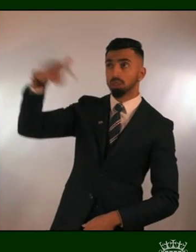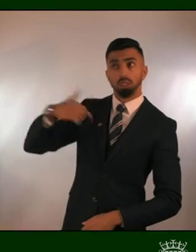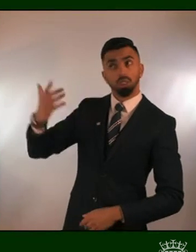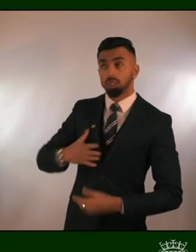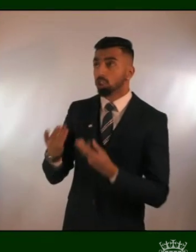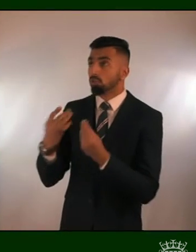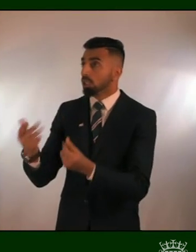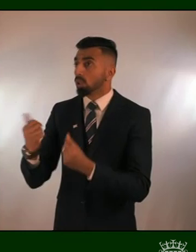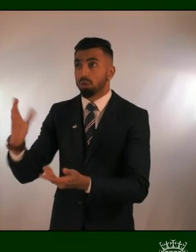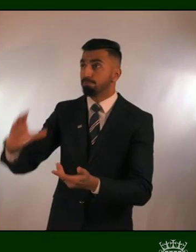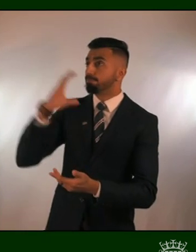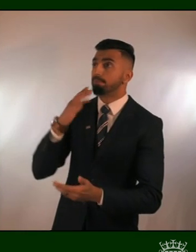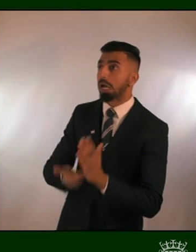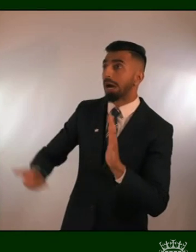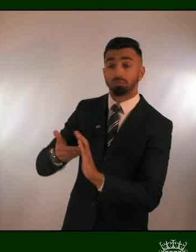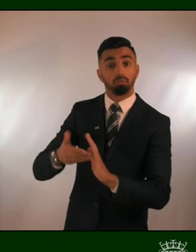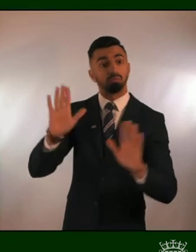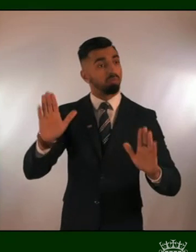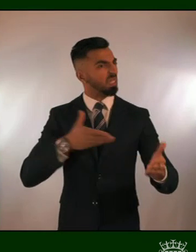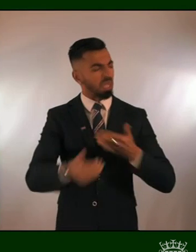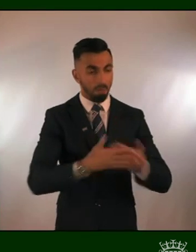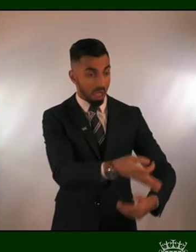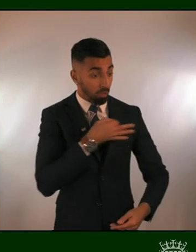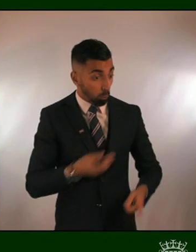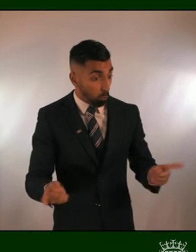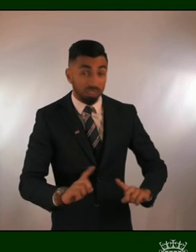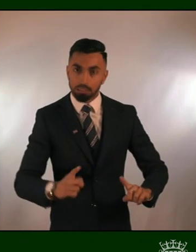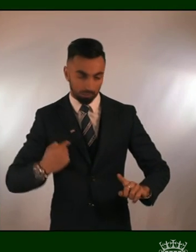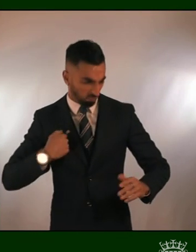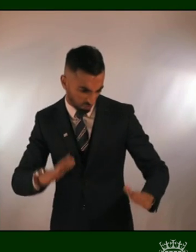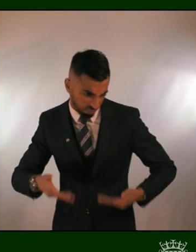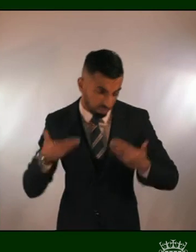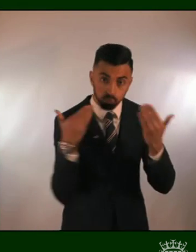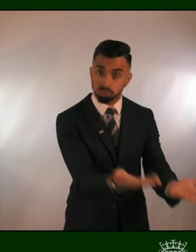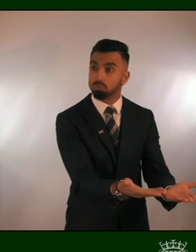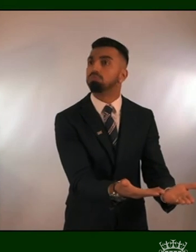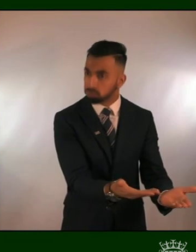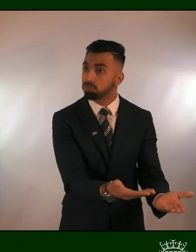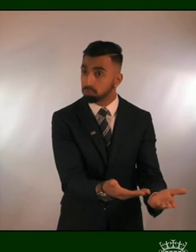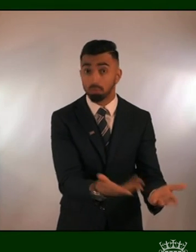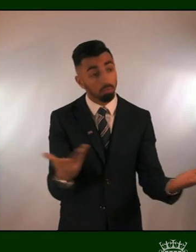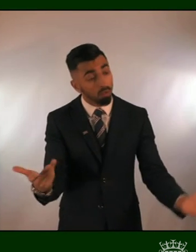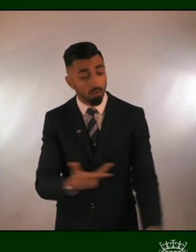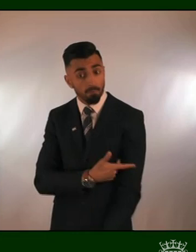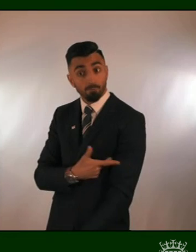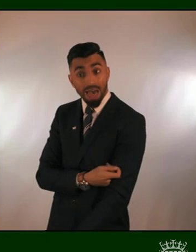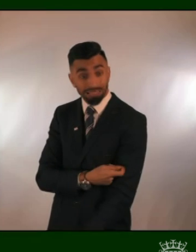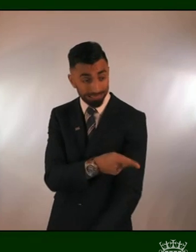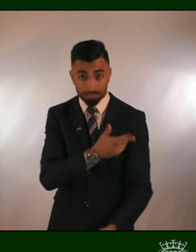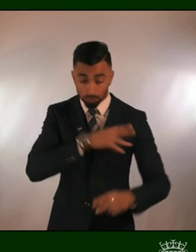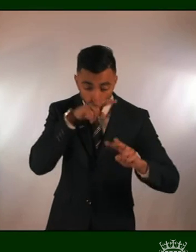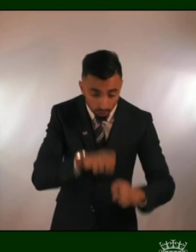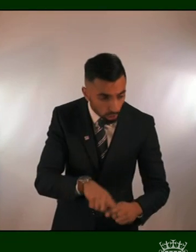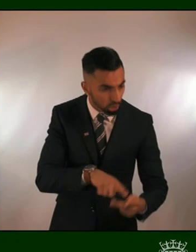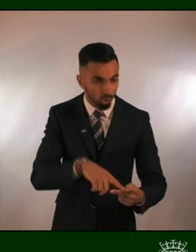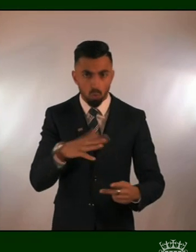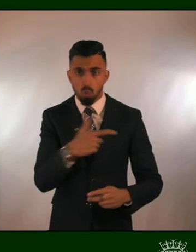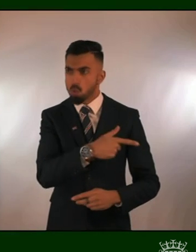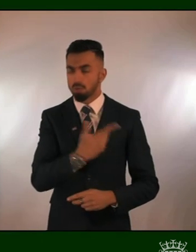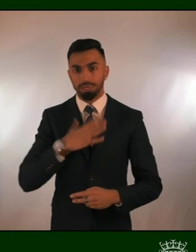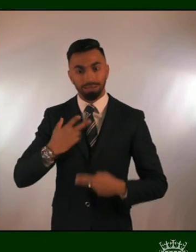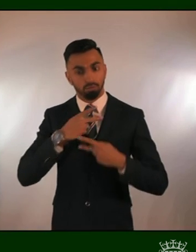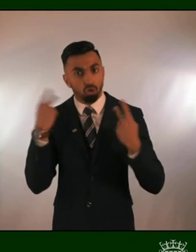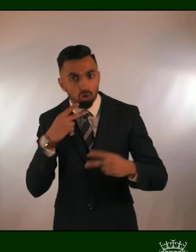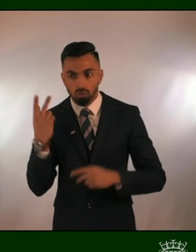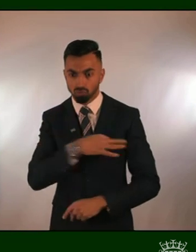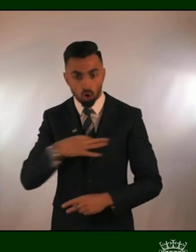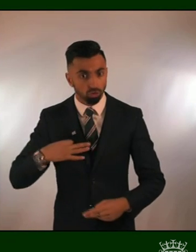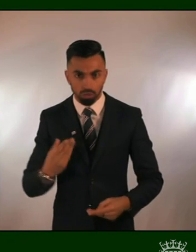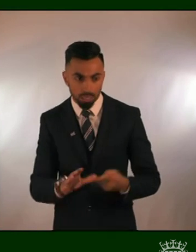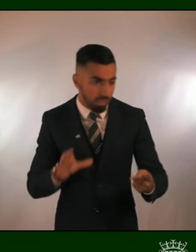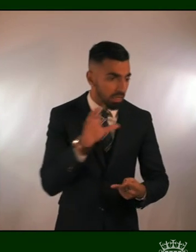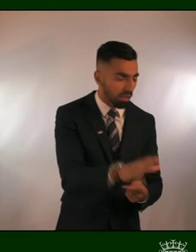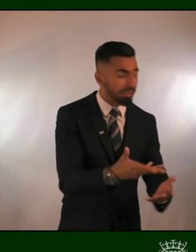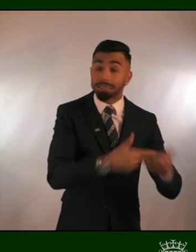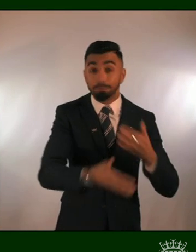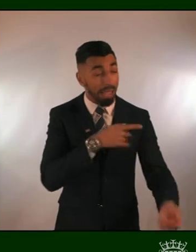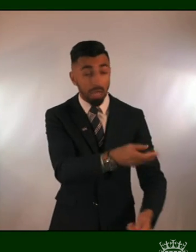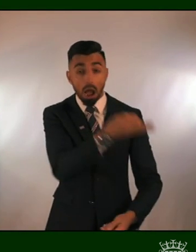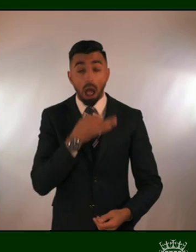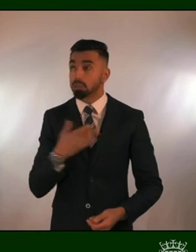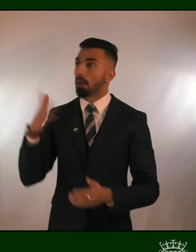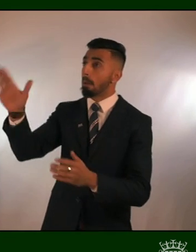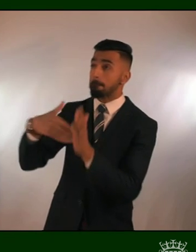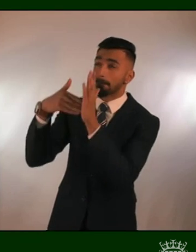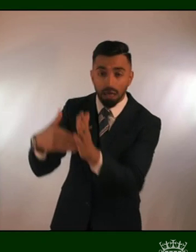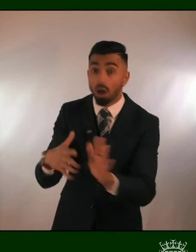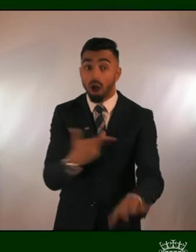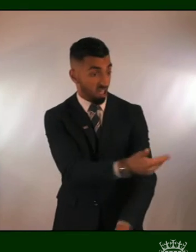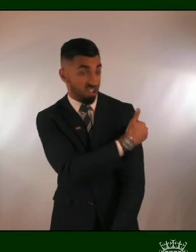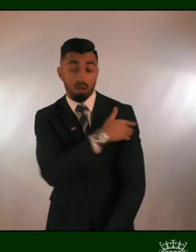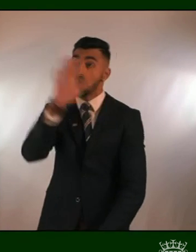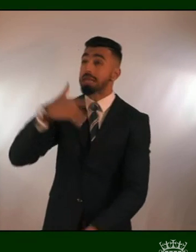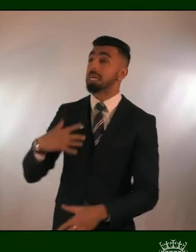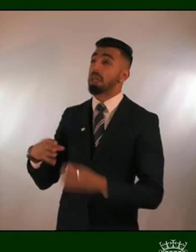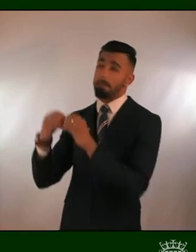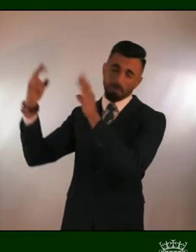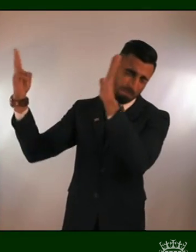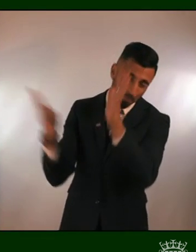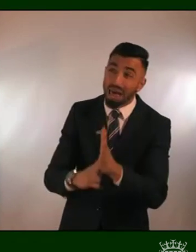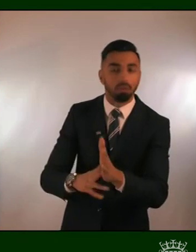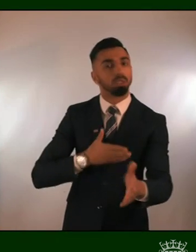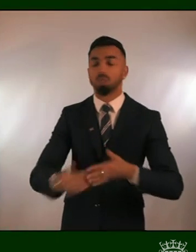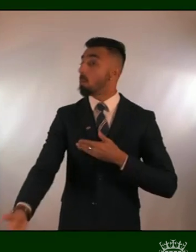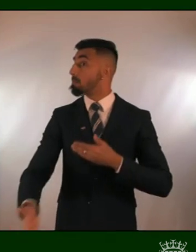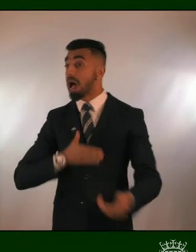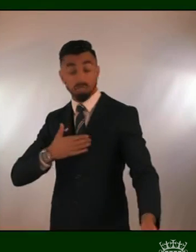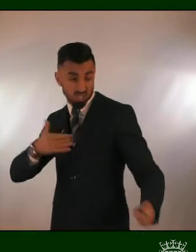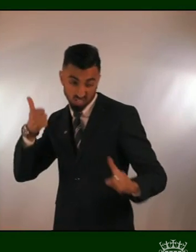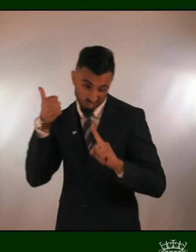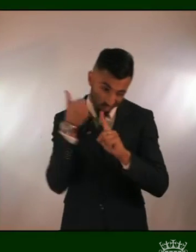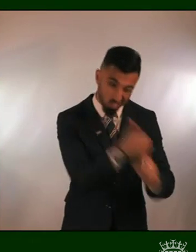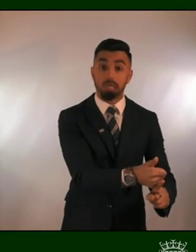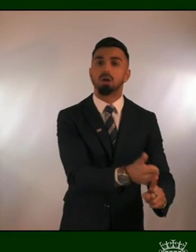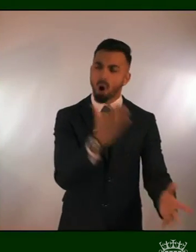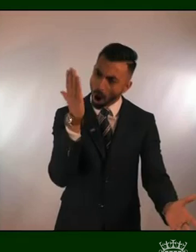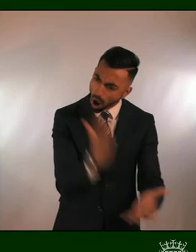Whether it is research for a vaccine, recruiting thousands of returning staff or supporting our brilliant doctors and nurses—whether it is millions of pounds or billions of pounds—whatever it needs, whatever it costs, we stand behind our NHS.